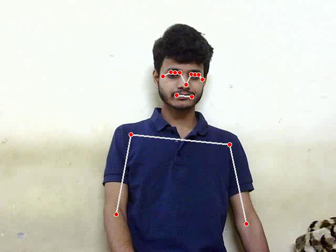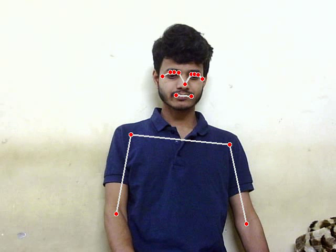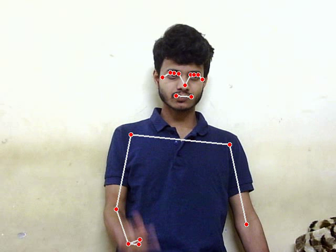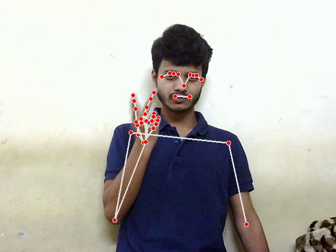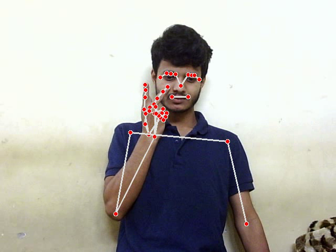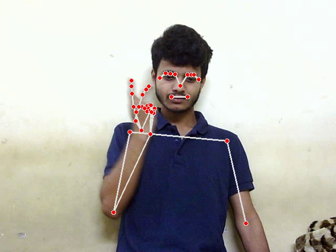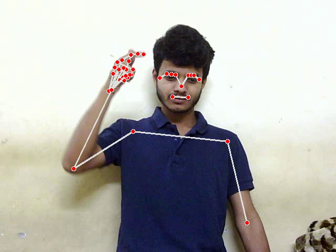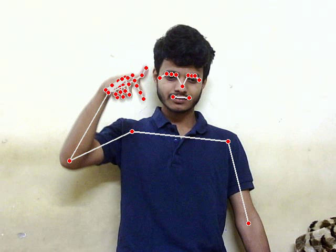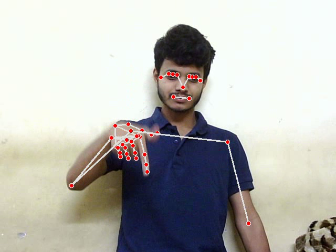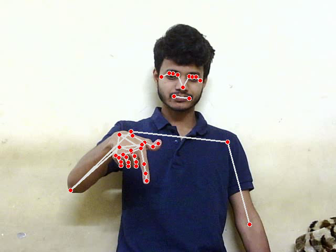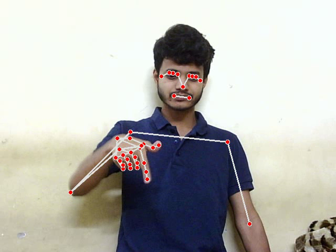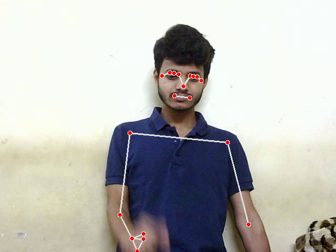see you later